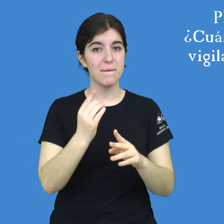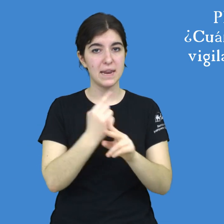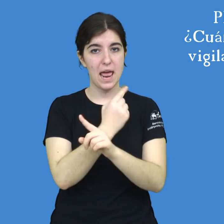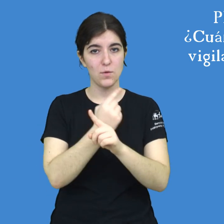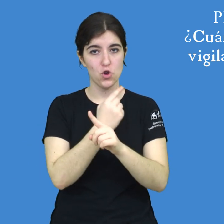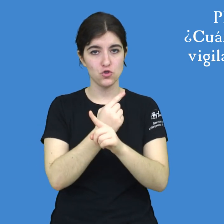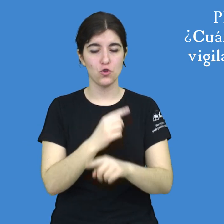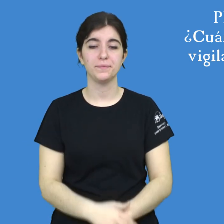nervioso